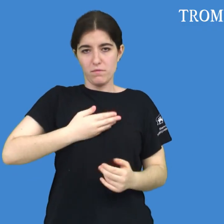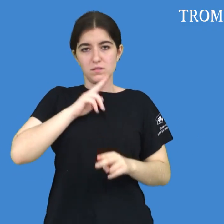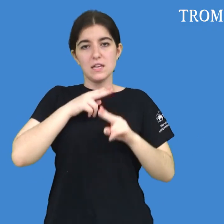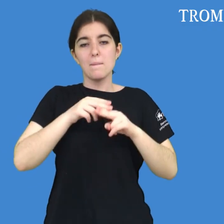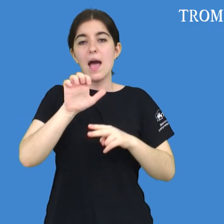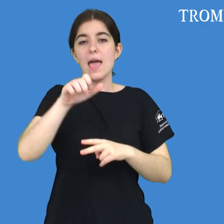nombre